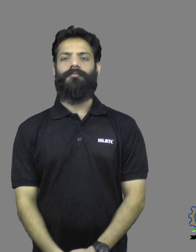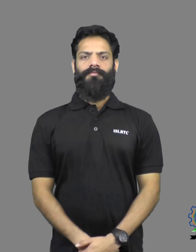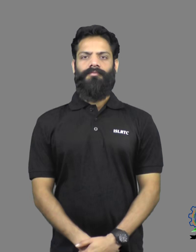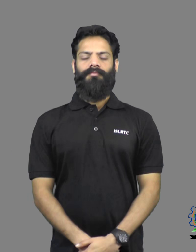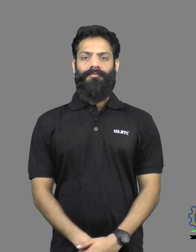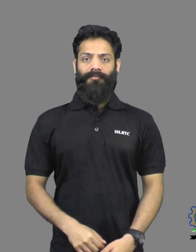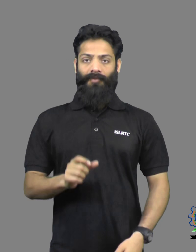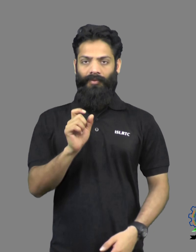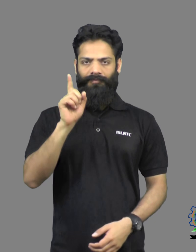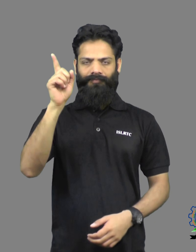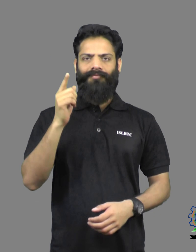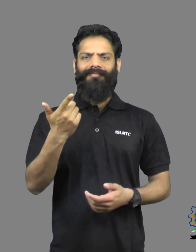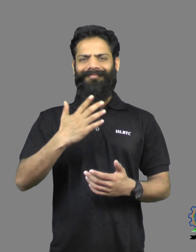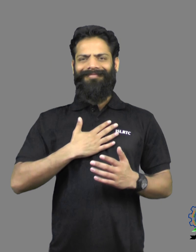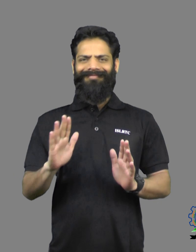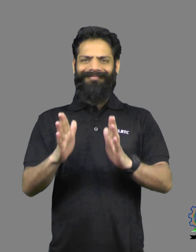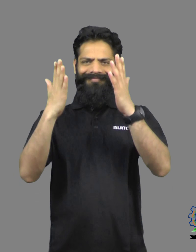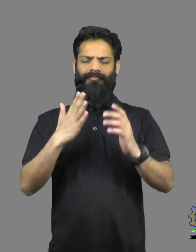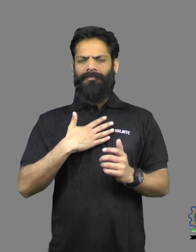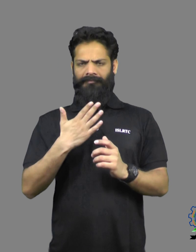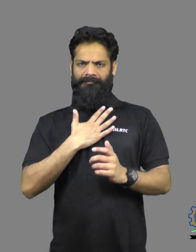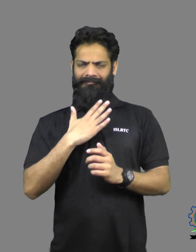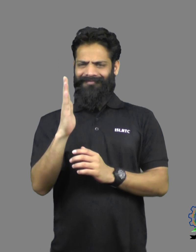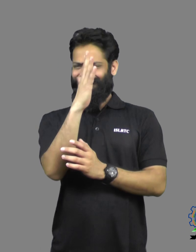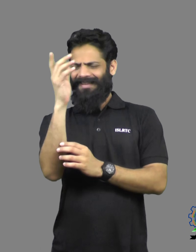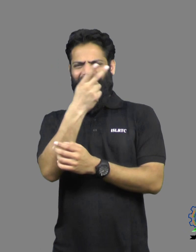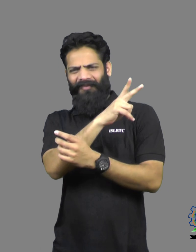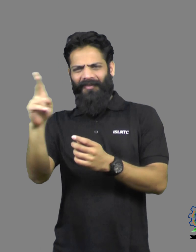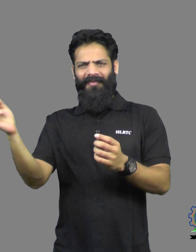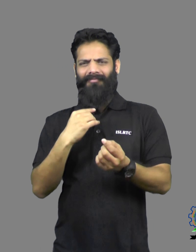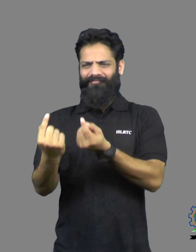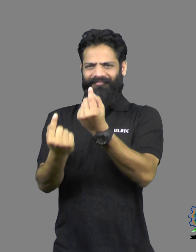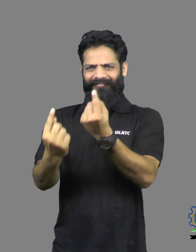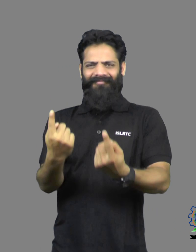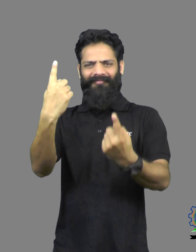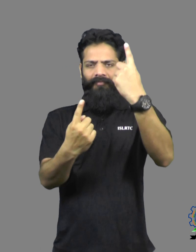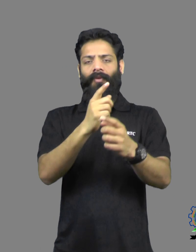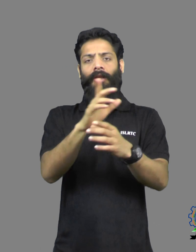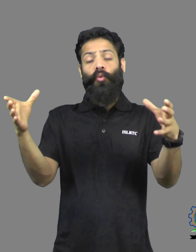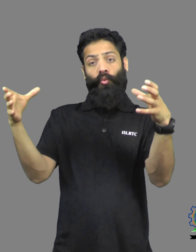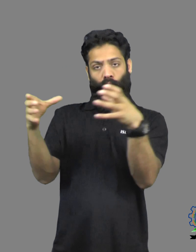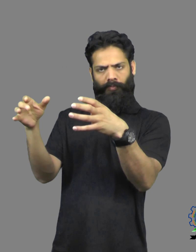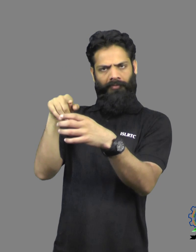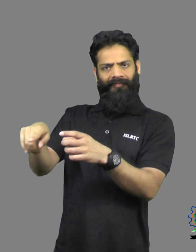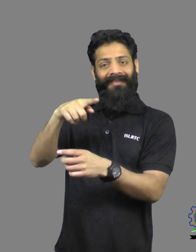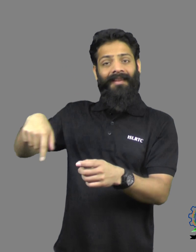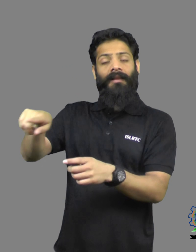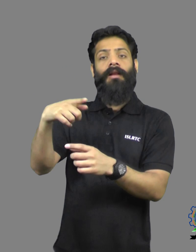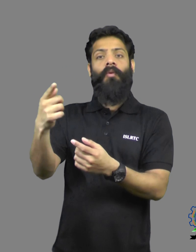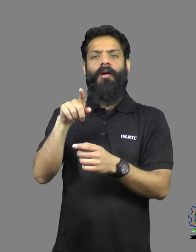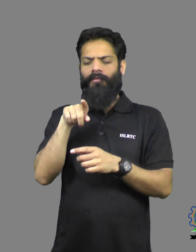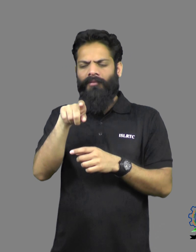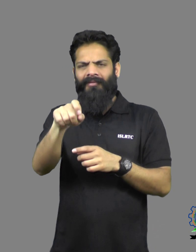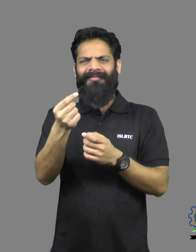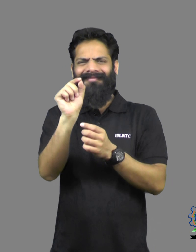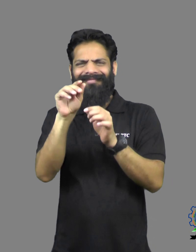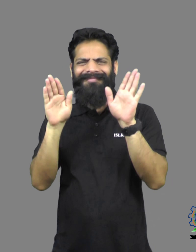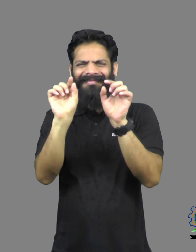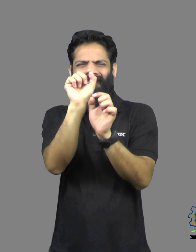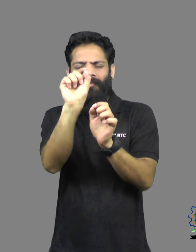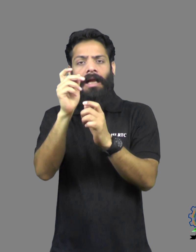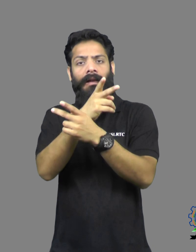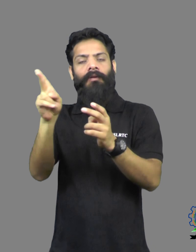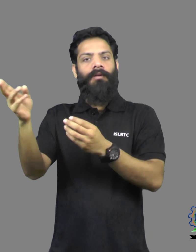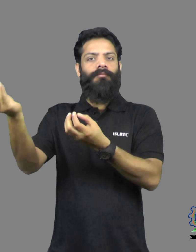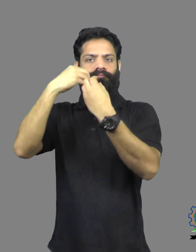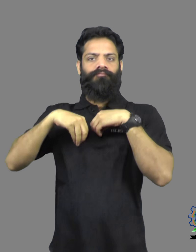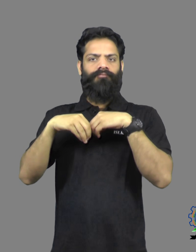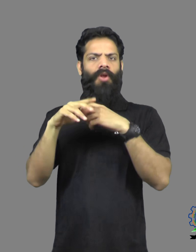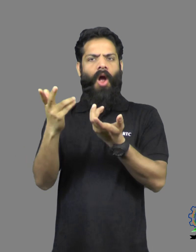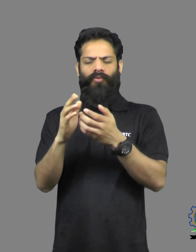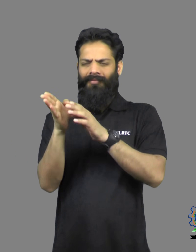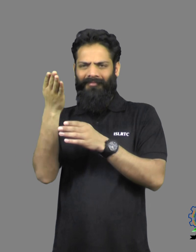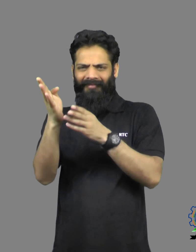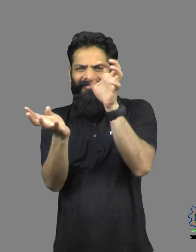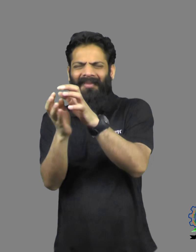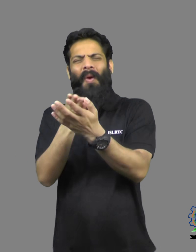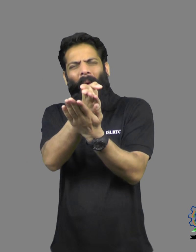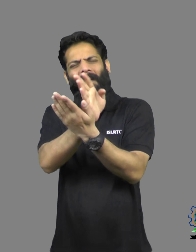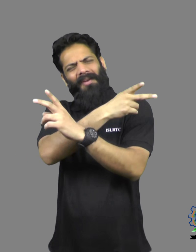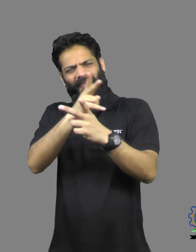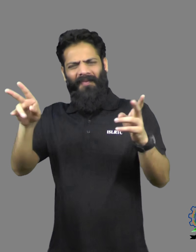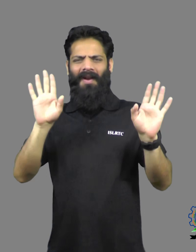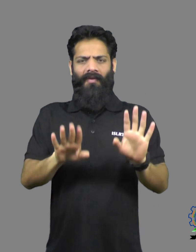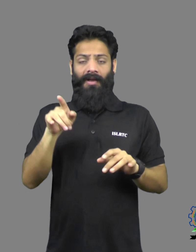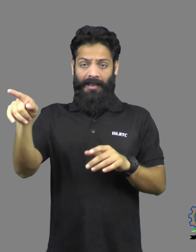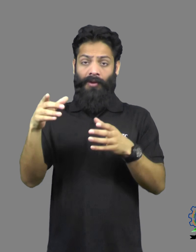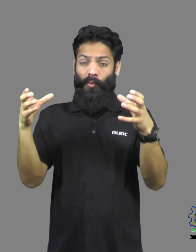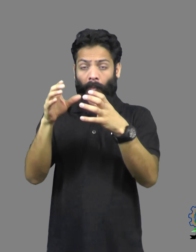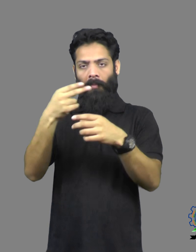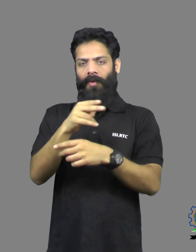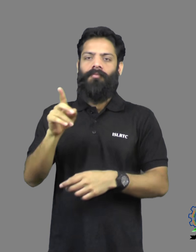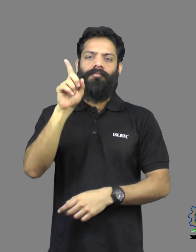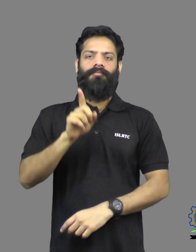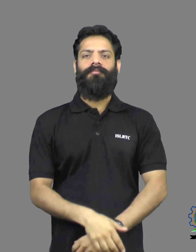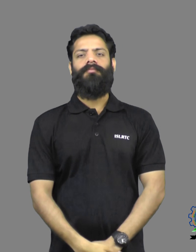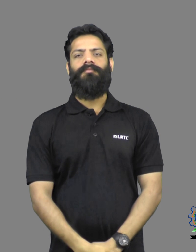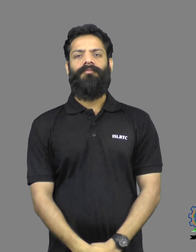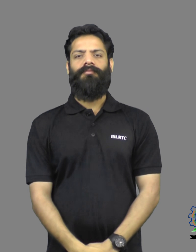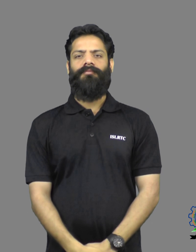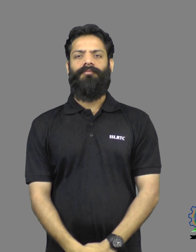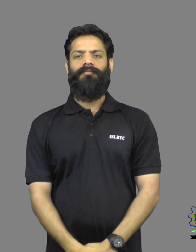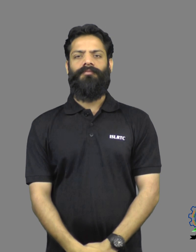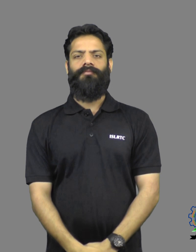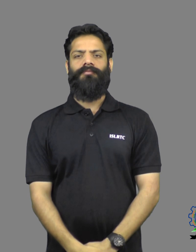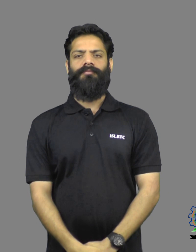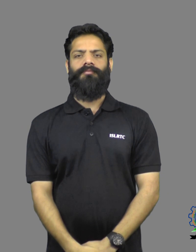Insectivorous Plants